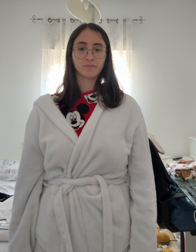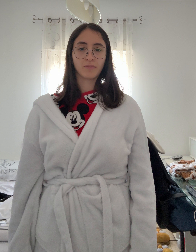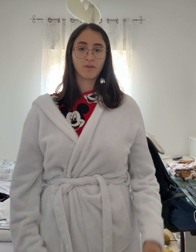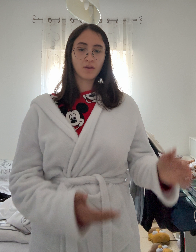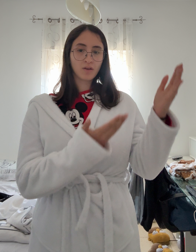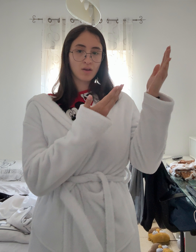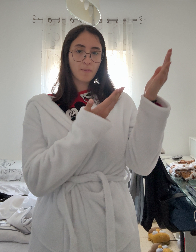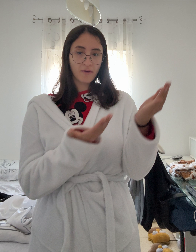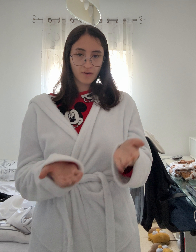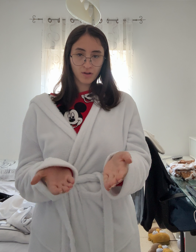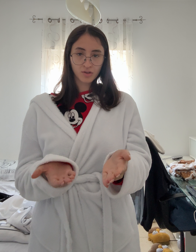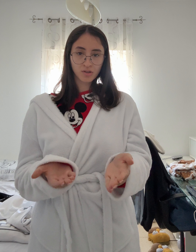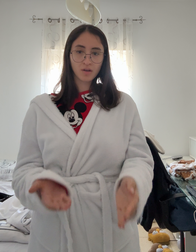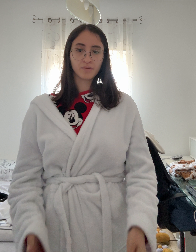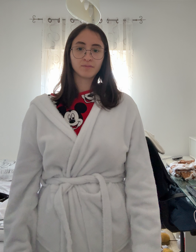בבקשה